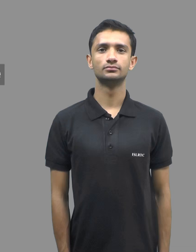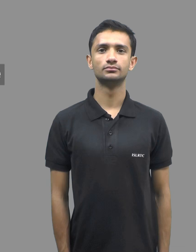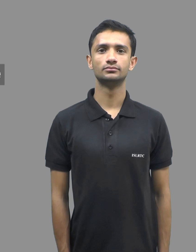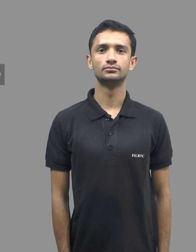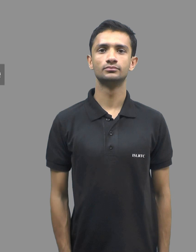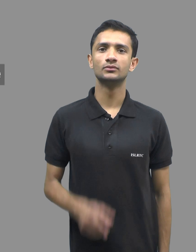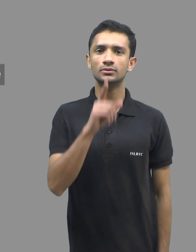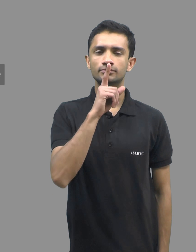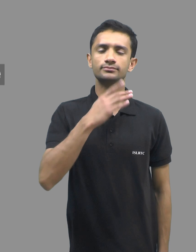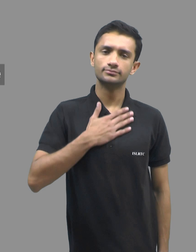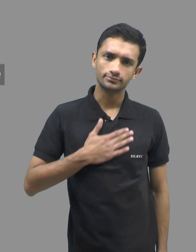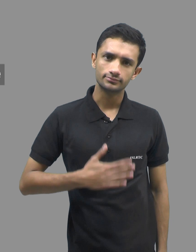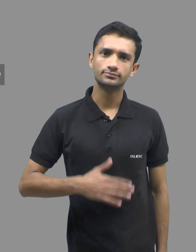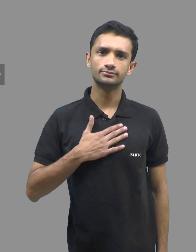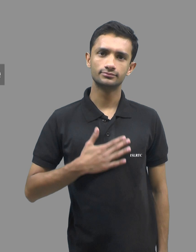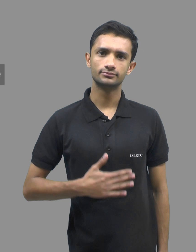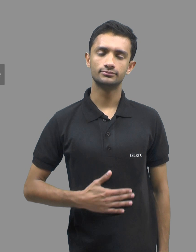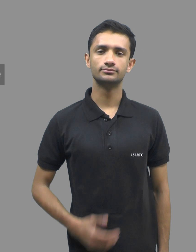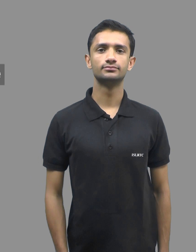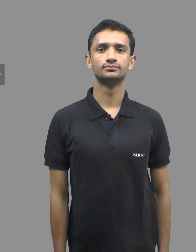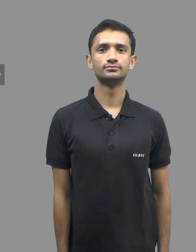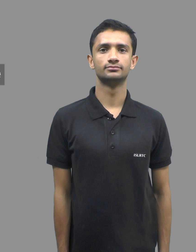Gentle